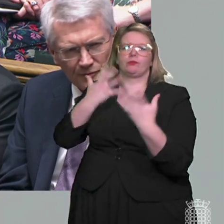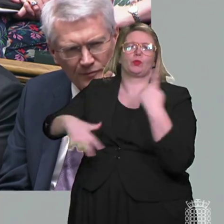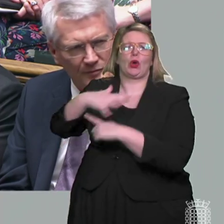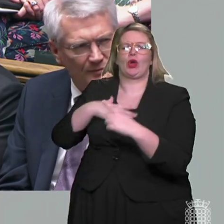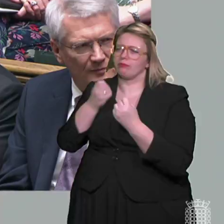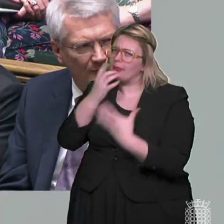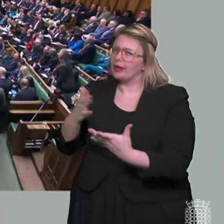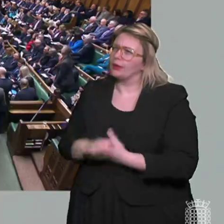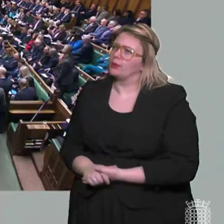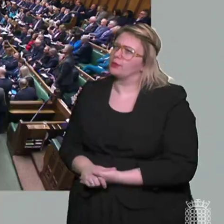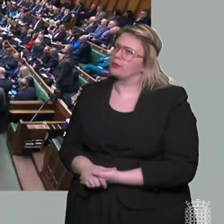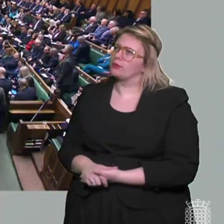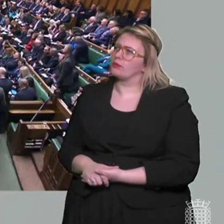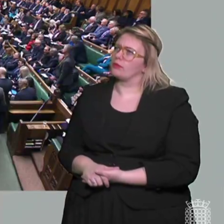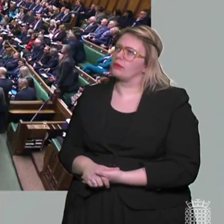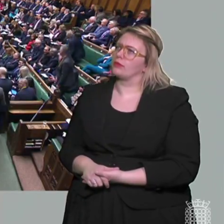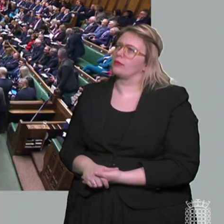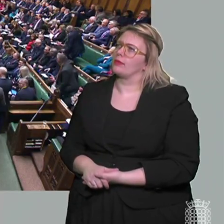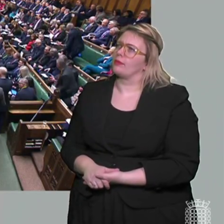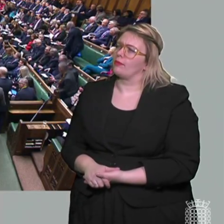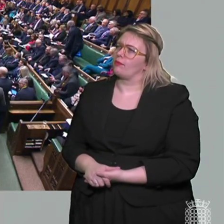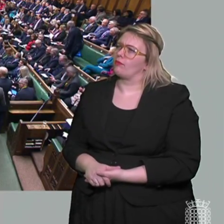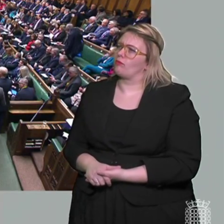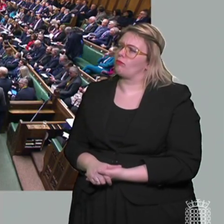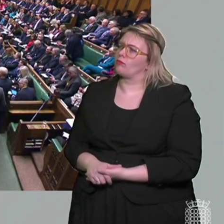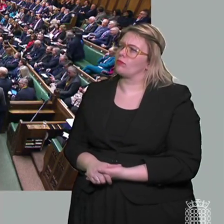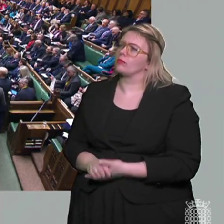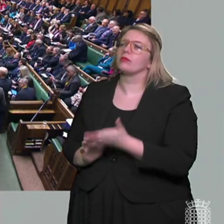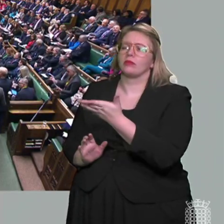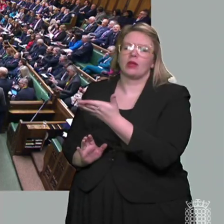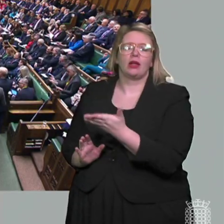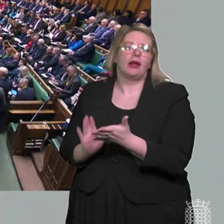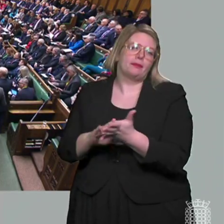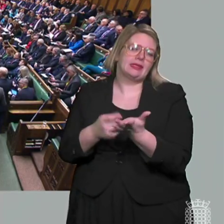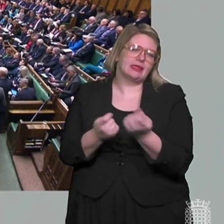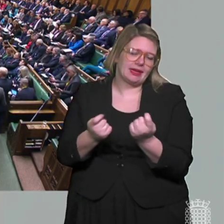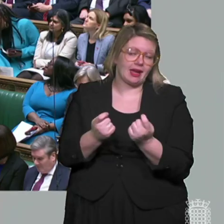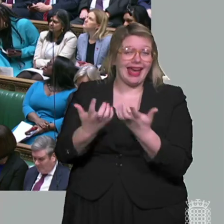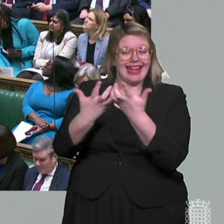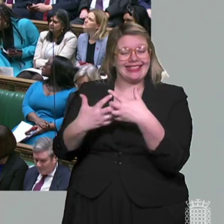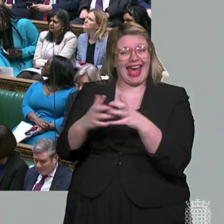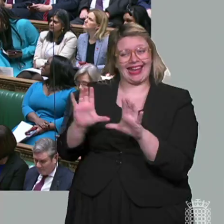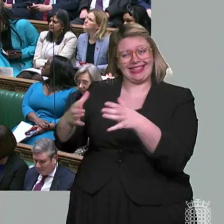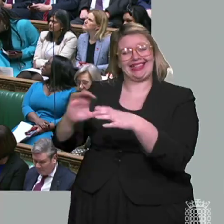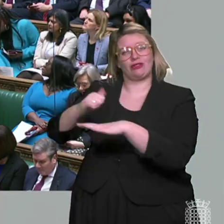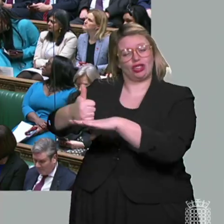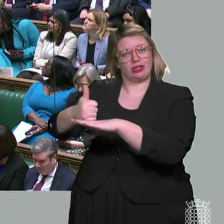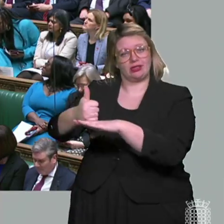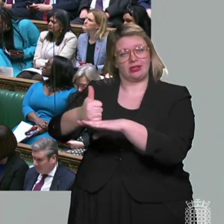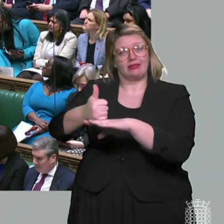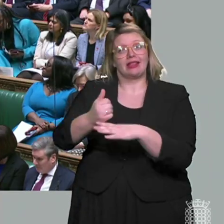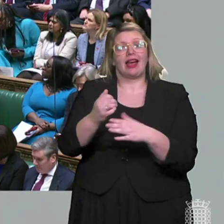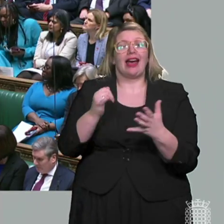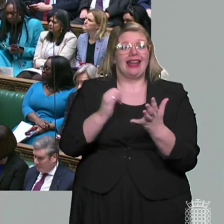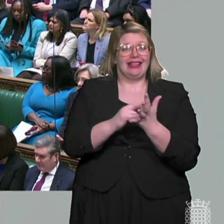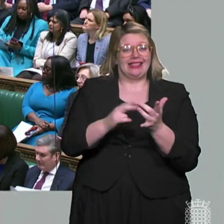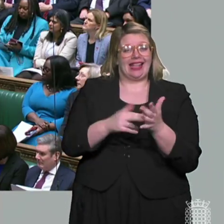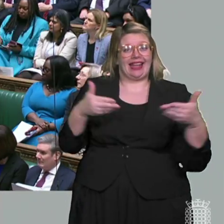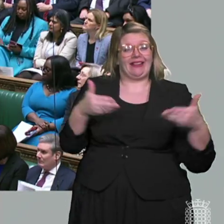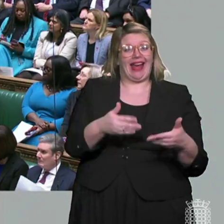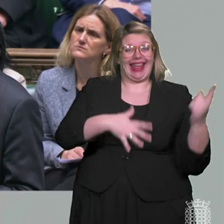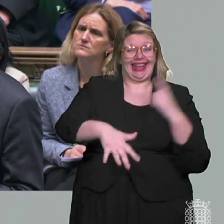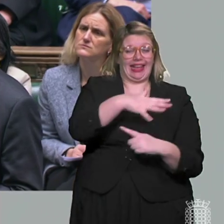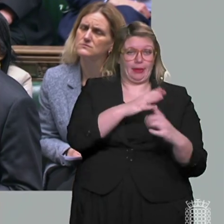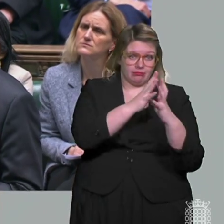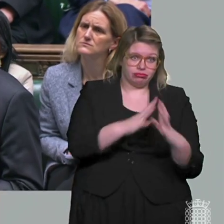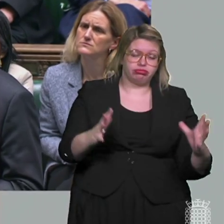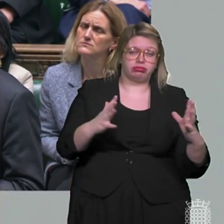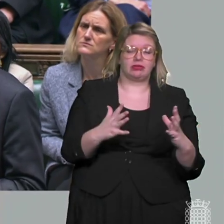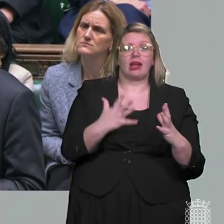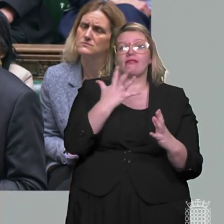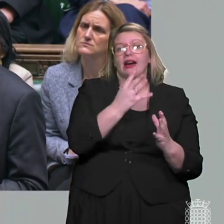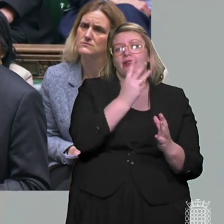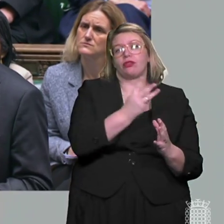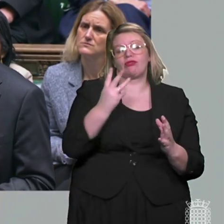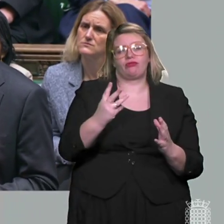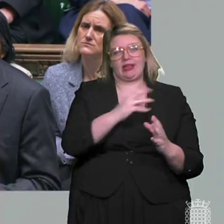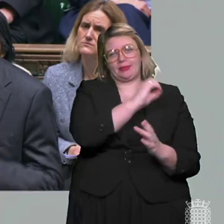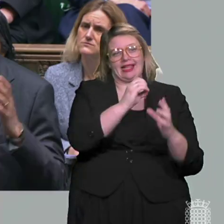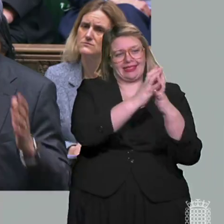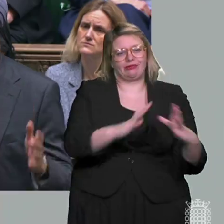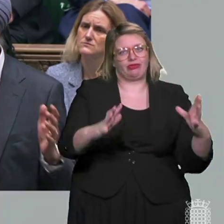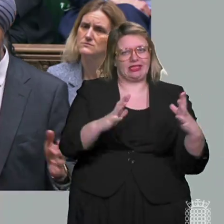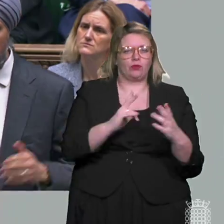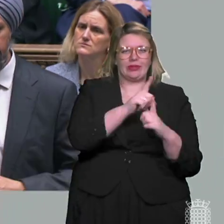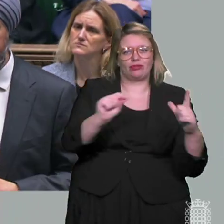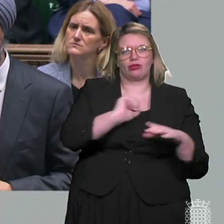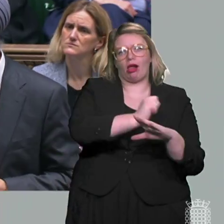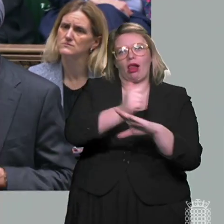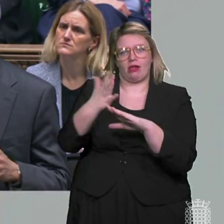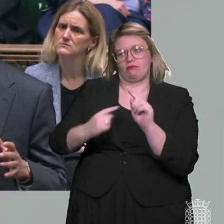Given that artificial intelligence is of strategic importance to the UK, why have the Government cut research and development tax credits for small and medium-sized enterprises?